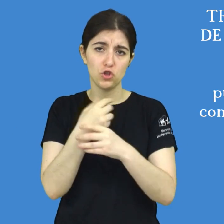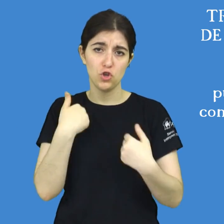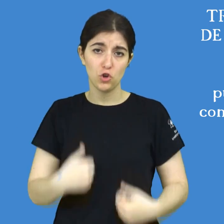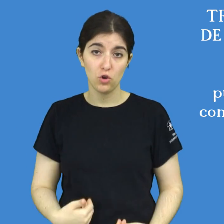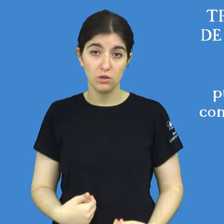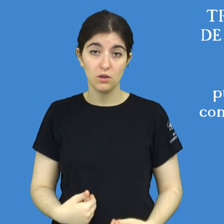cuerpo